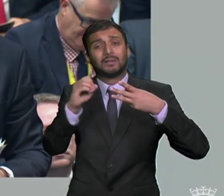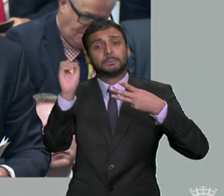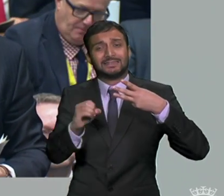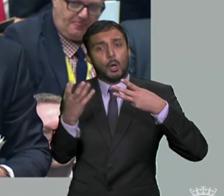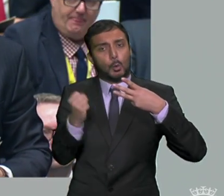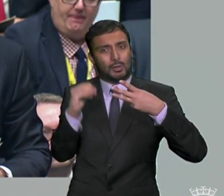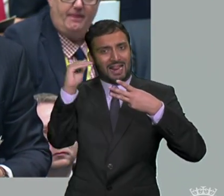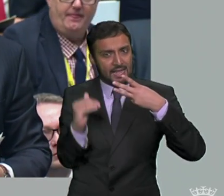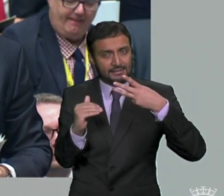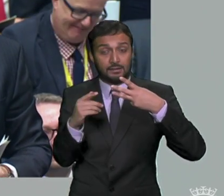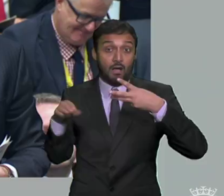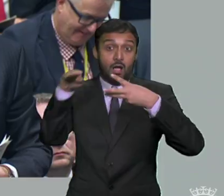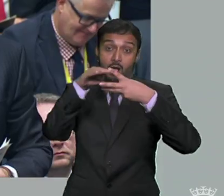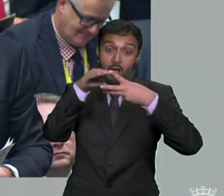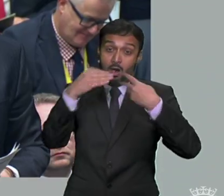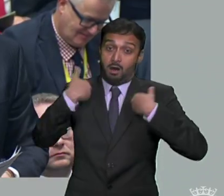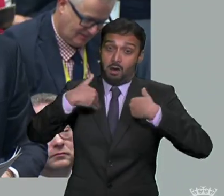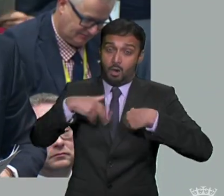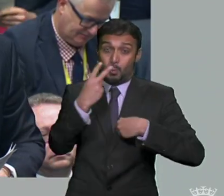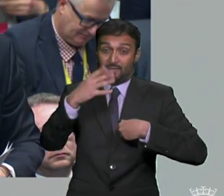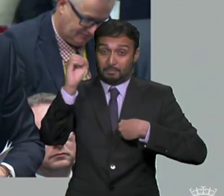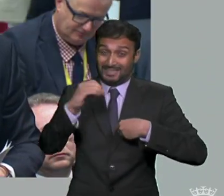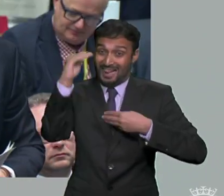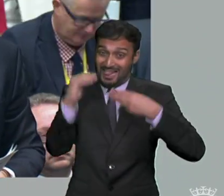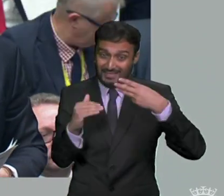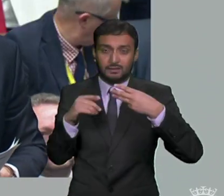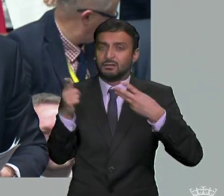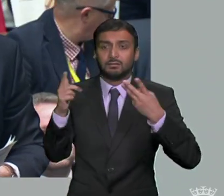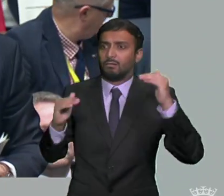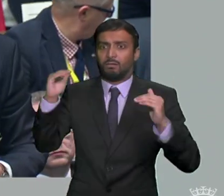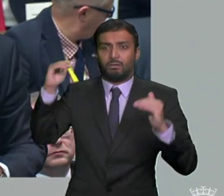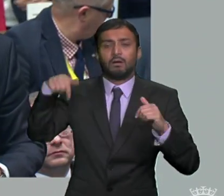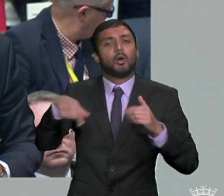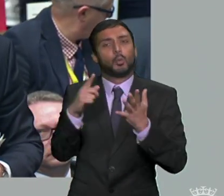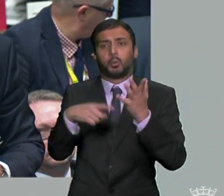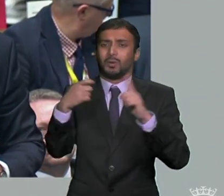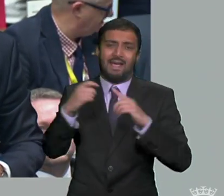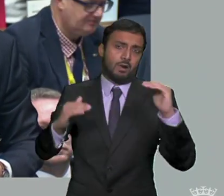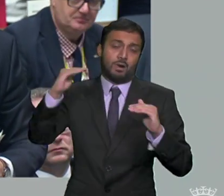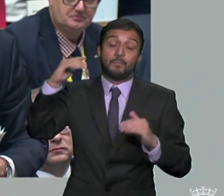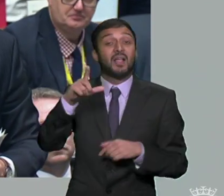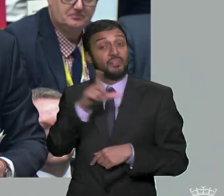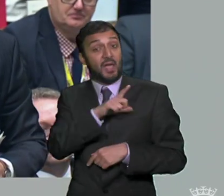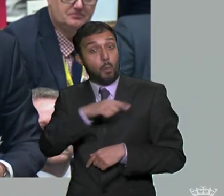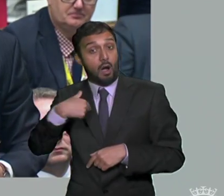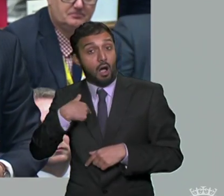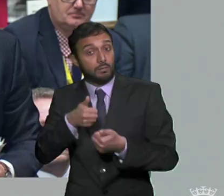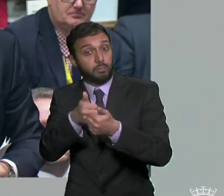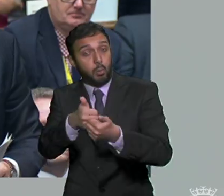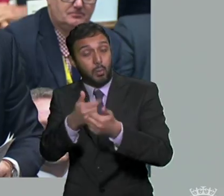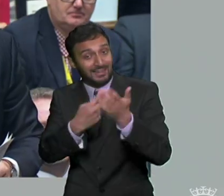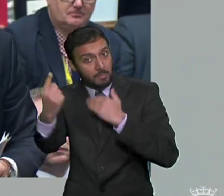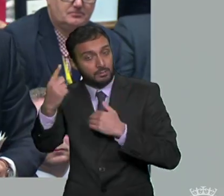This inequality is why the cost of energy and the cost of living are hitting people worse in the UK —incidentally, that is why I am for independence, so that we can choose a better path.